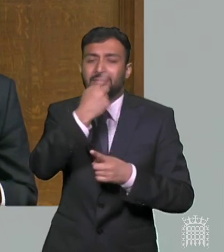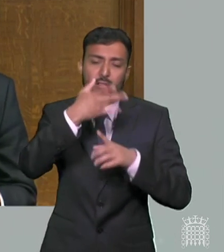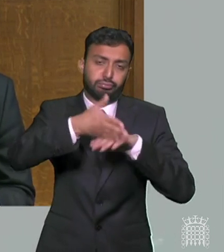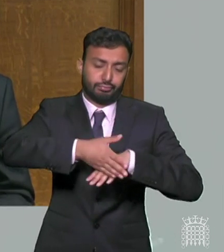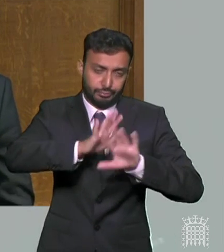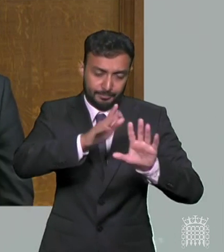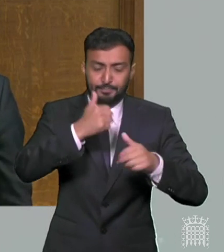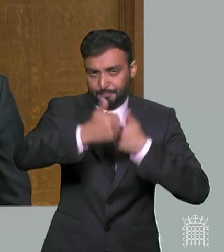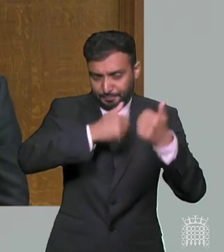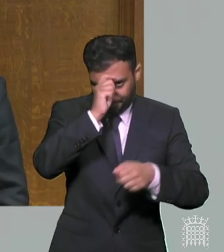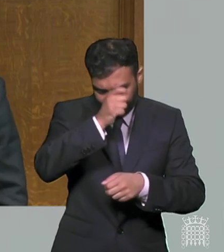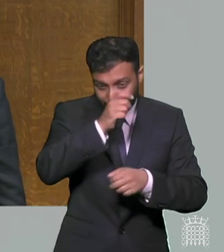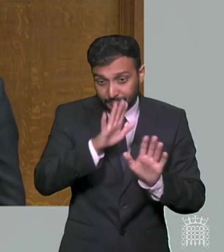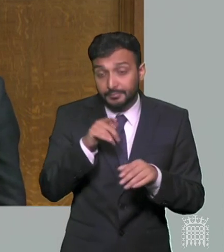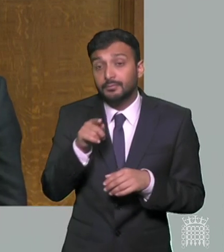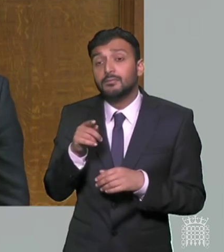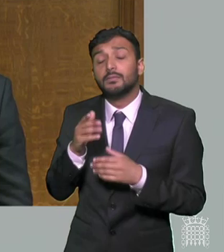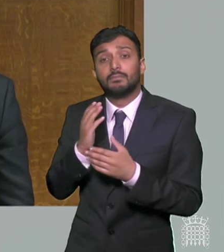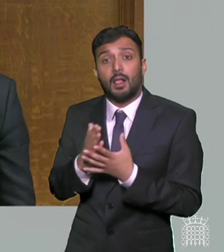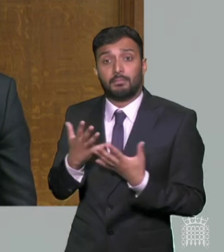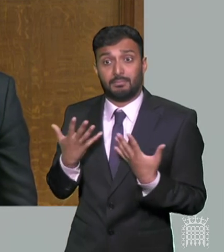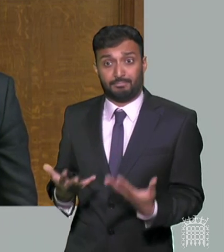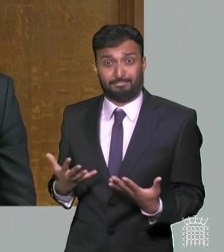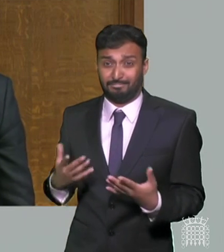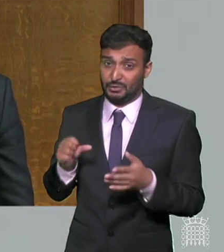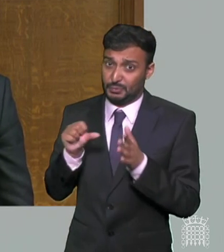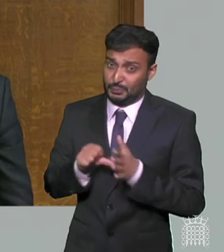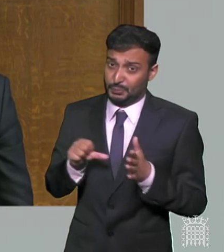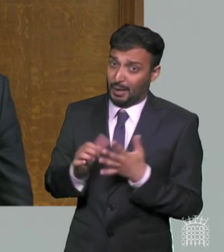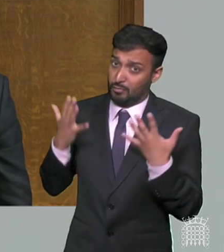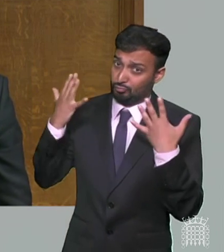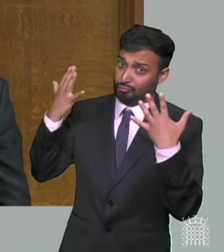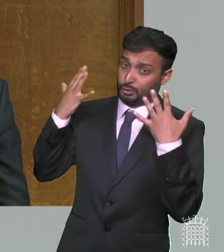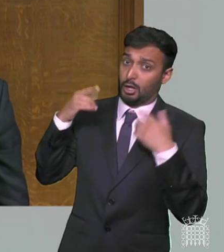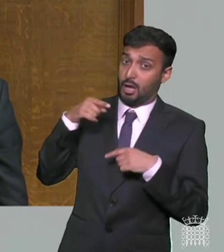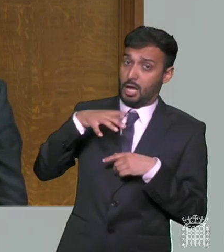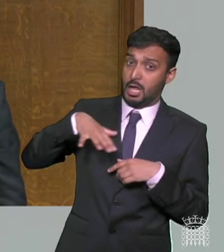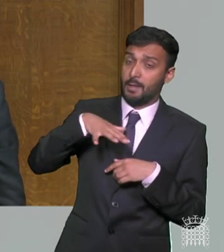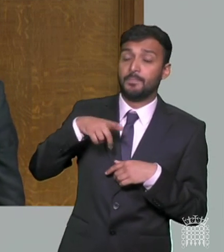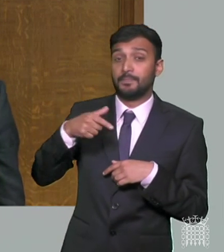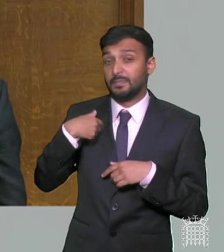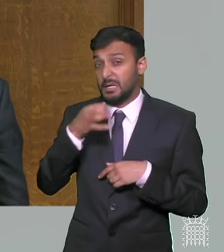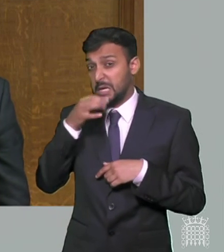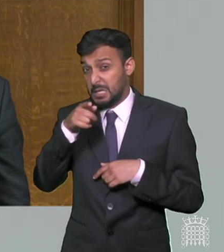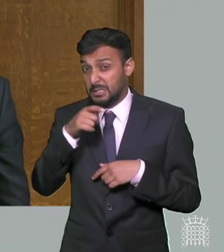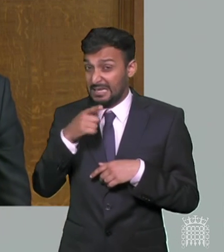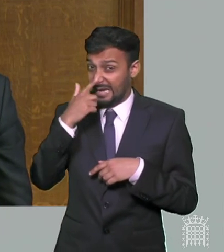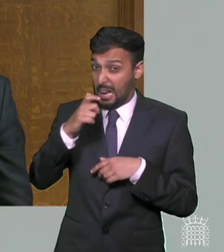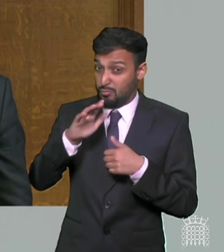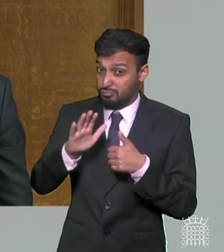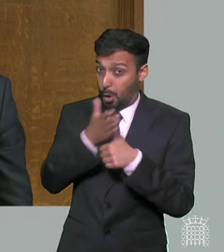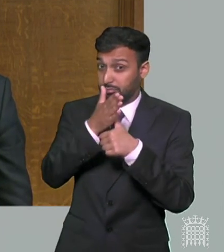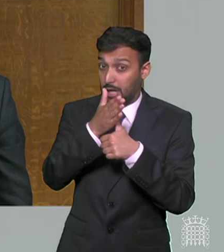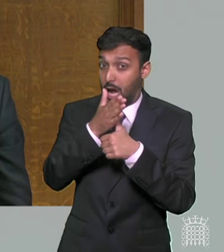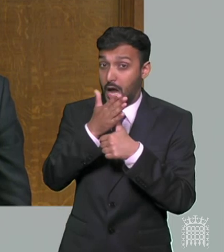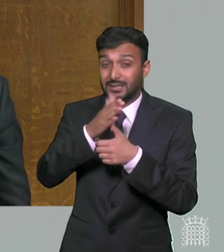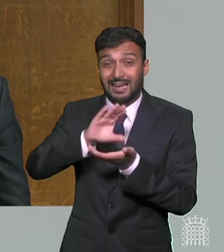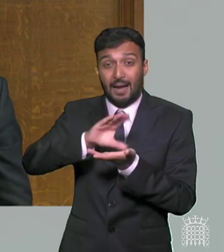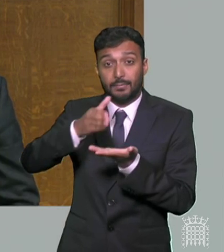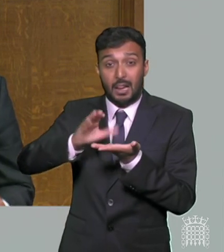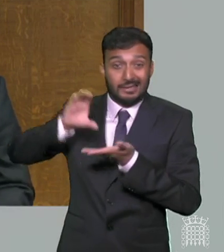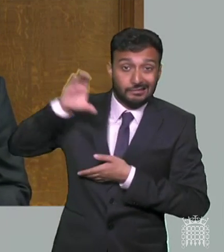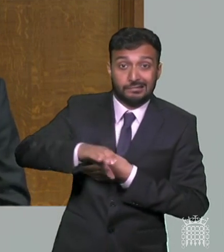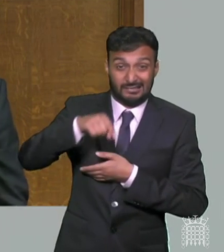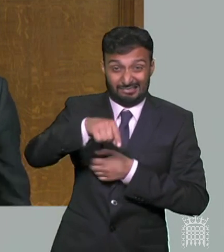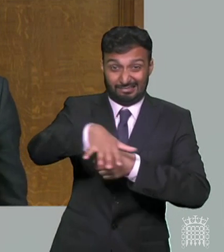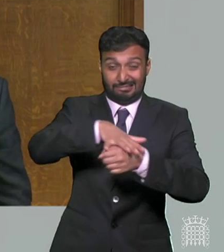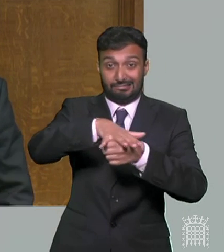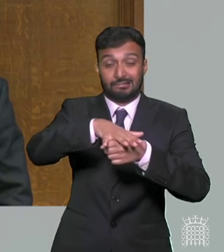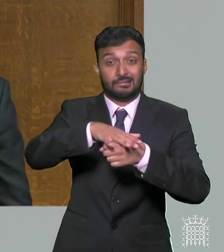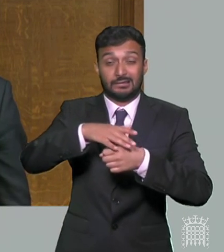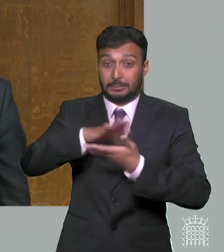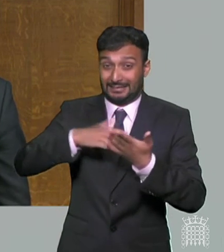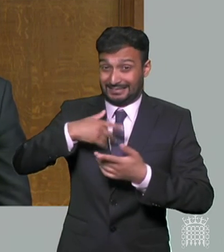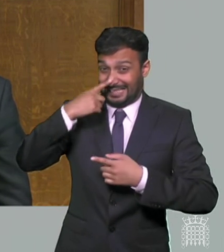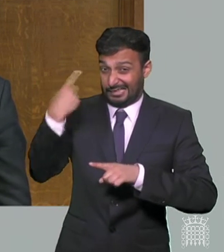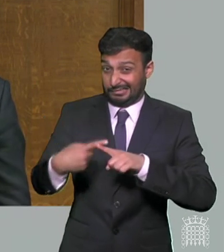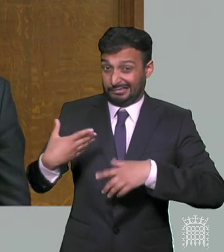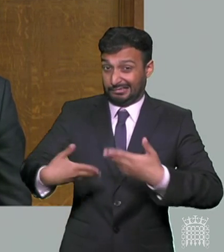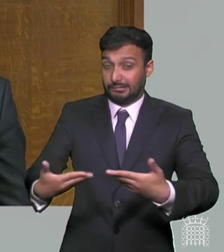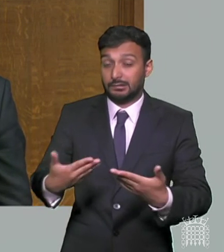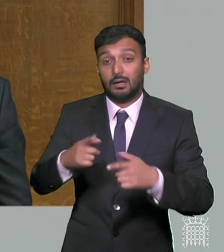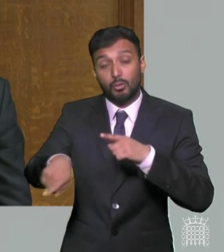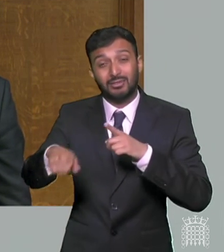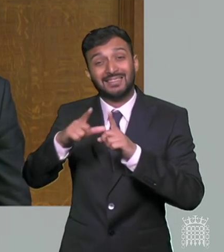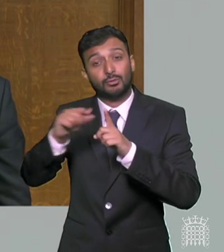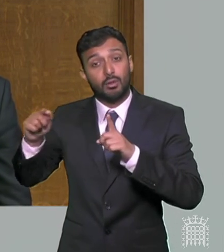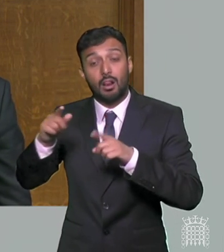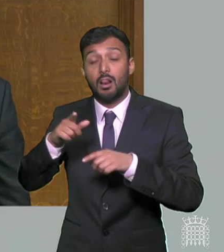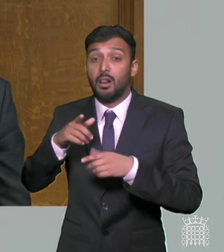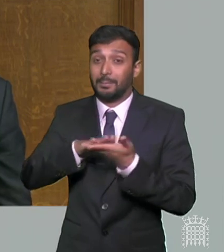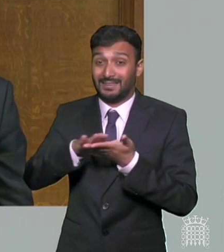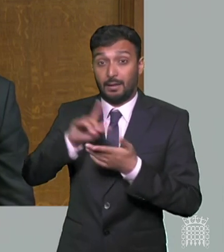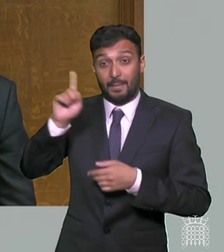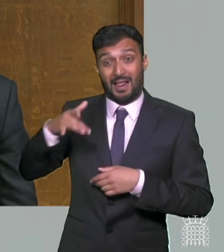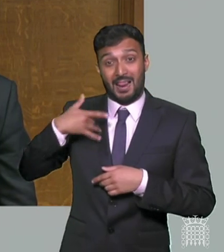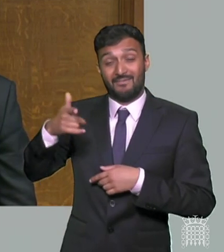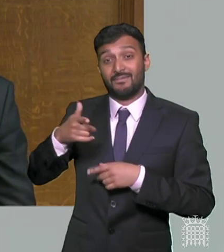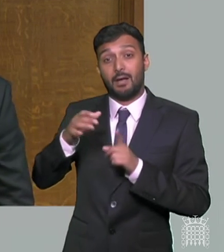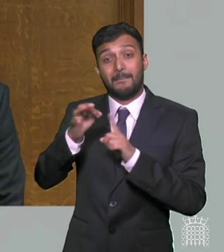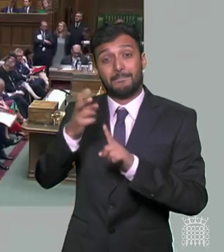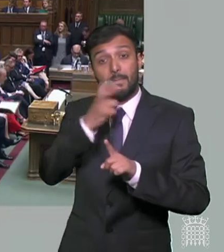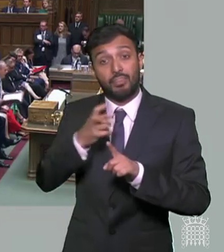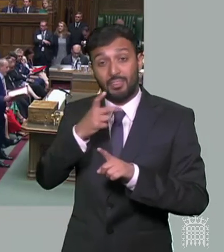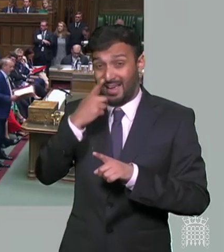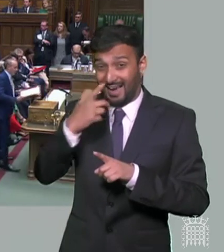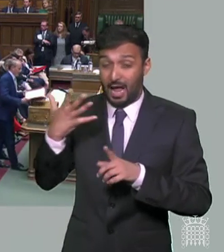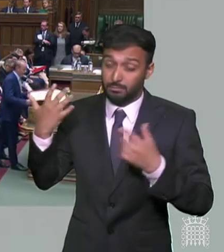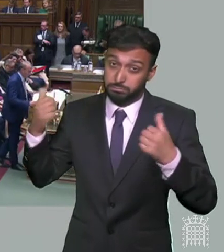Given the incredible pressures on real estate in Derriford, will my right honourable Friend consider prioritising capital investment in that part of the UK to ensure that we can accelerate these plans—particularly in digital—so that people in Plymouth get the world-class healthcare they deserve?